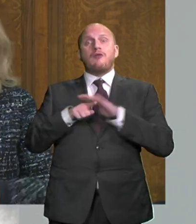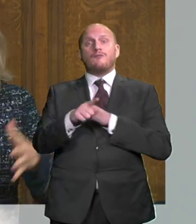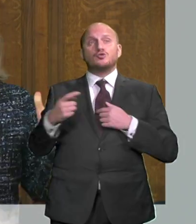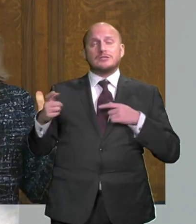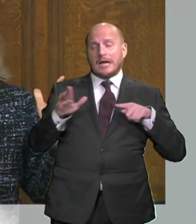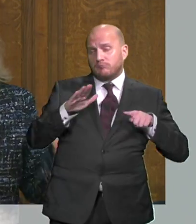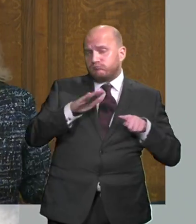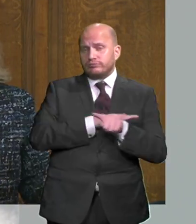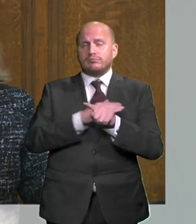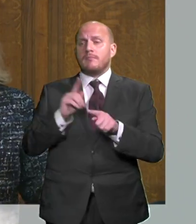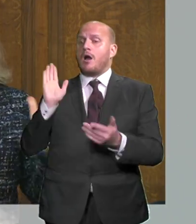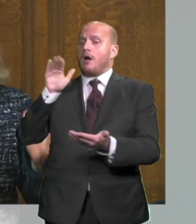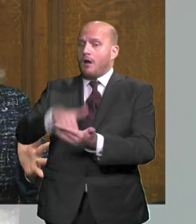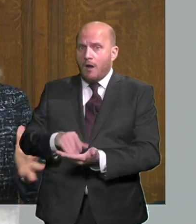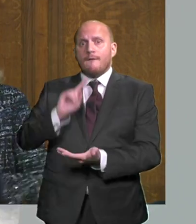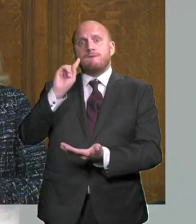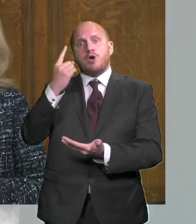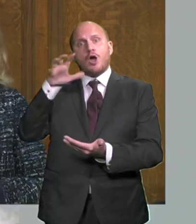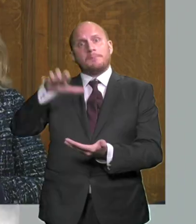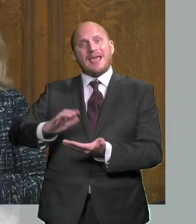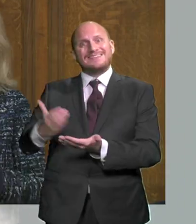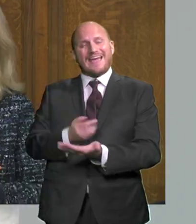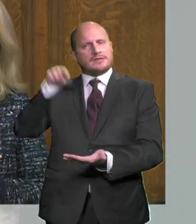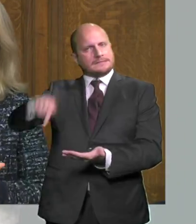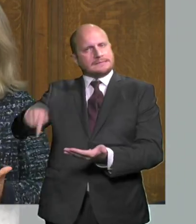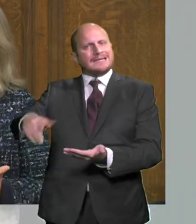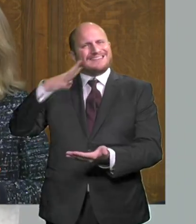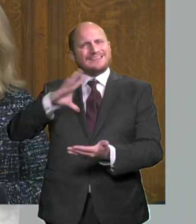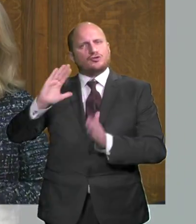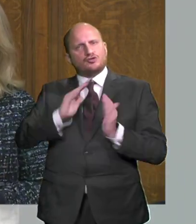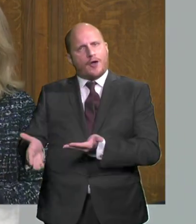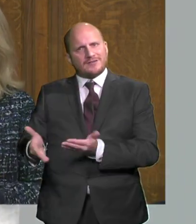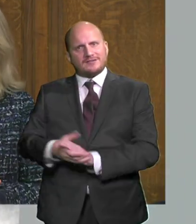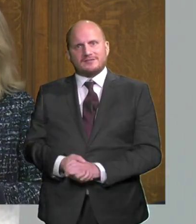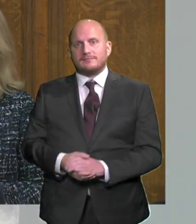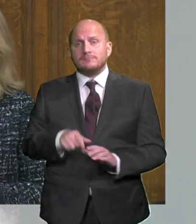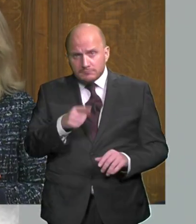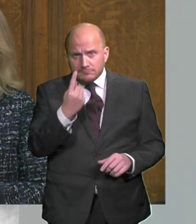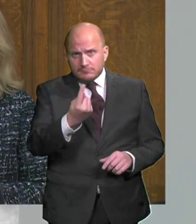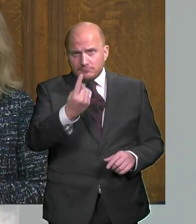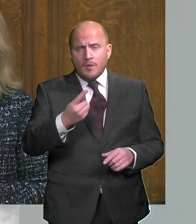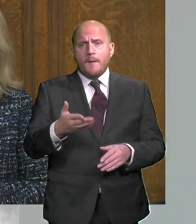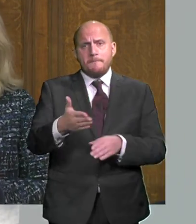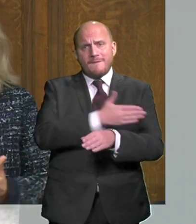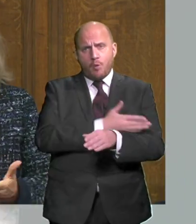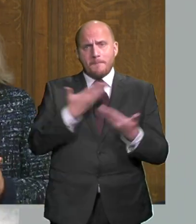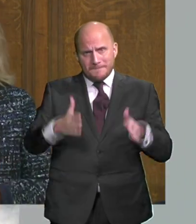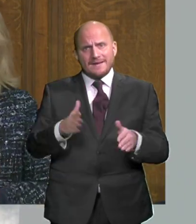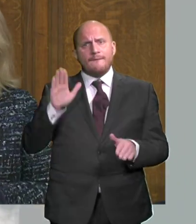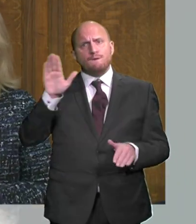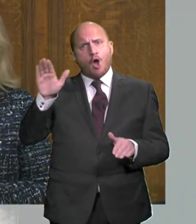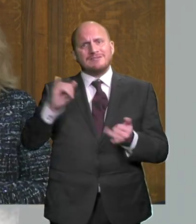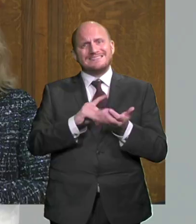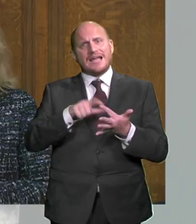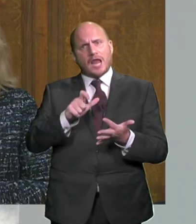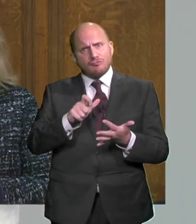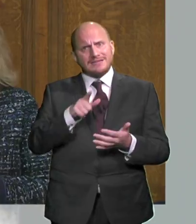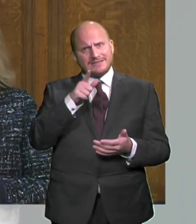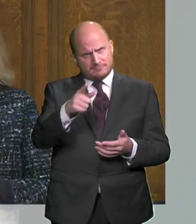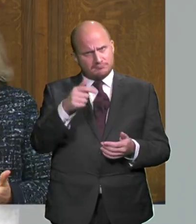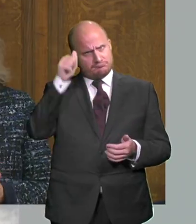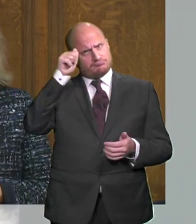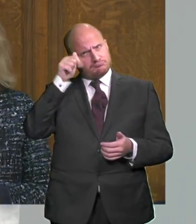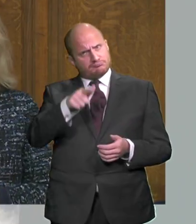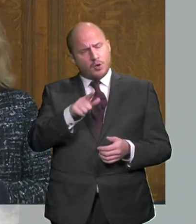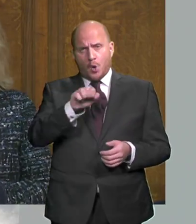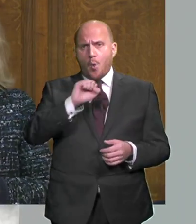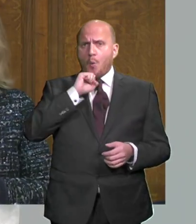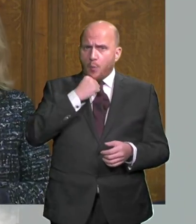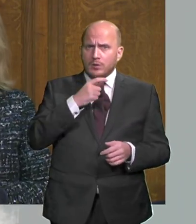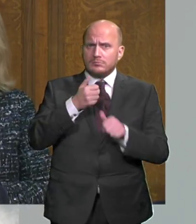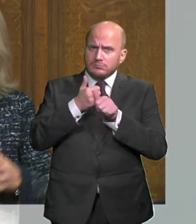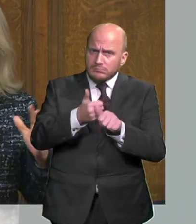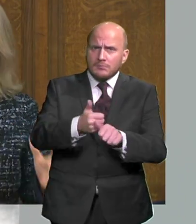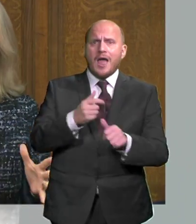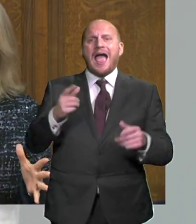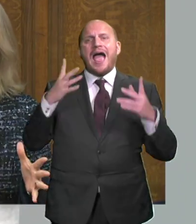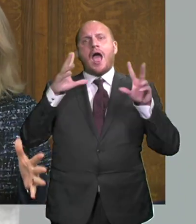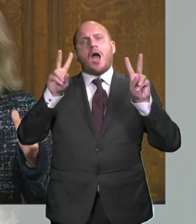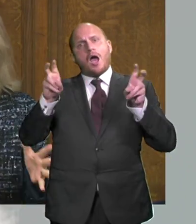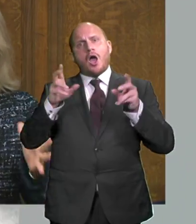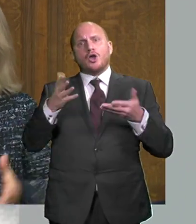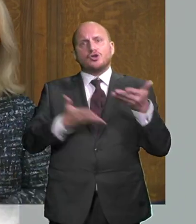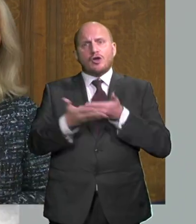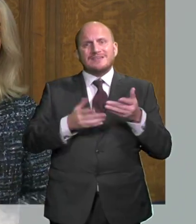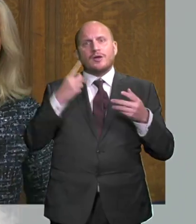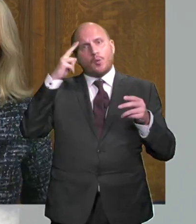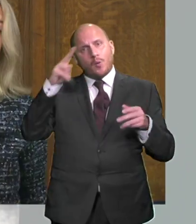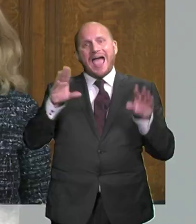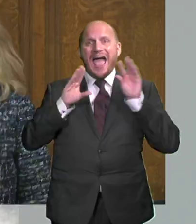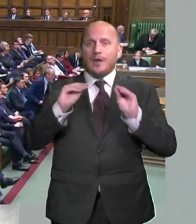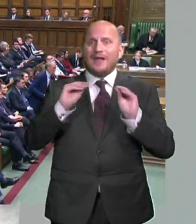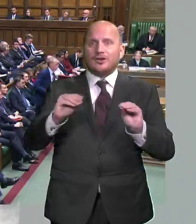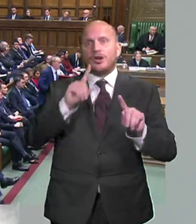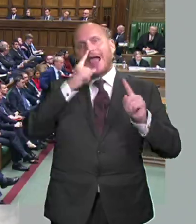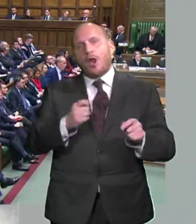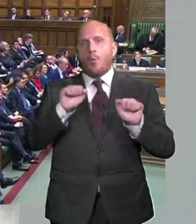In that context, will the Deputy Prime Minister, as a former Foreign Secretary and Development Minister, commit to backing the work of Education Cannot Wait, which delivers education in refugee camps?